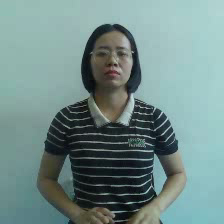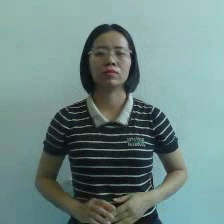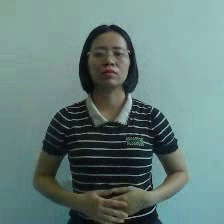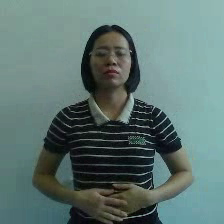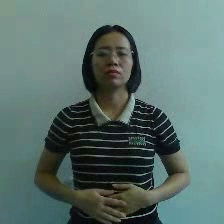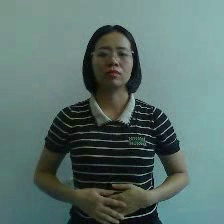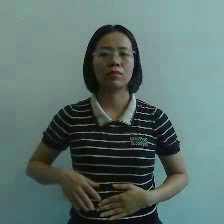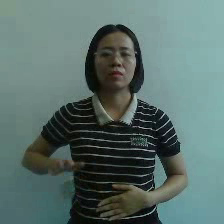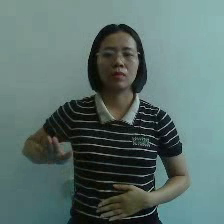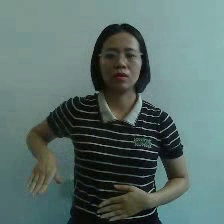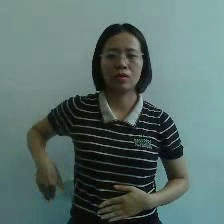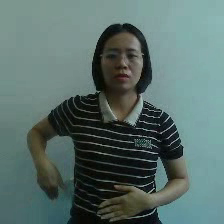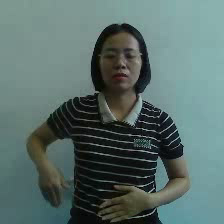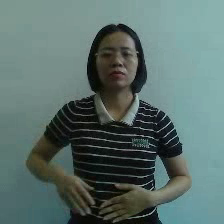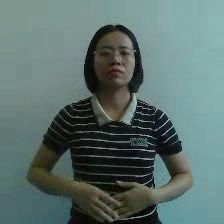Phía sau